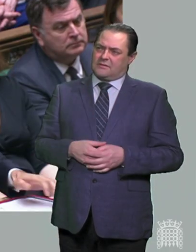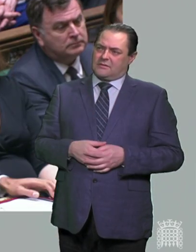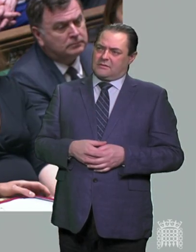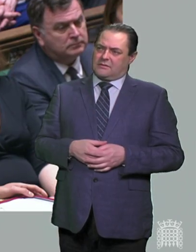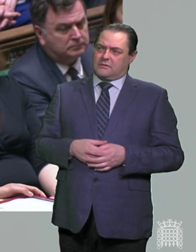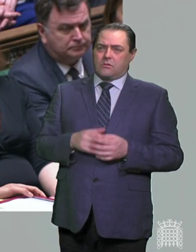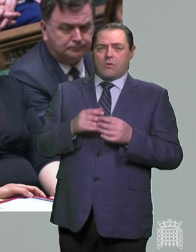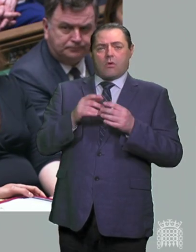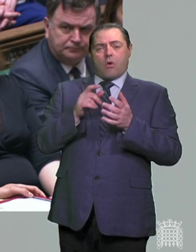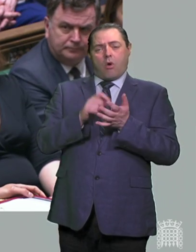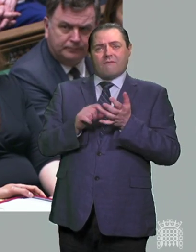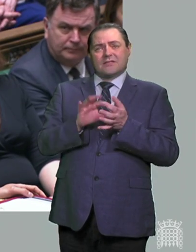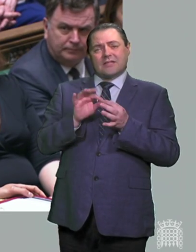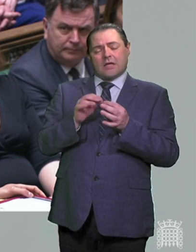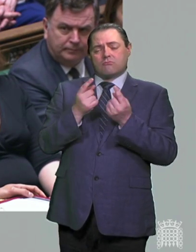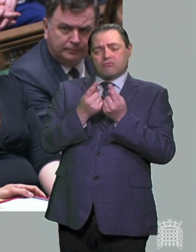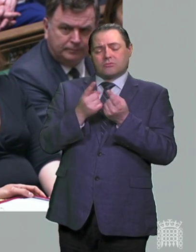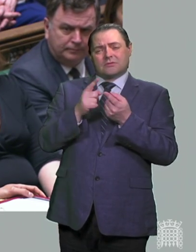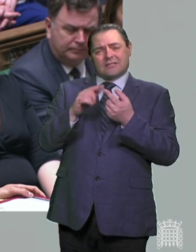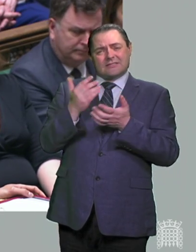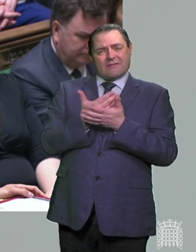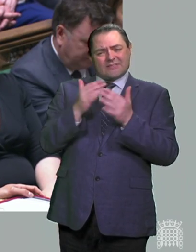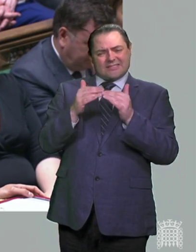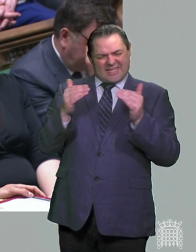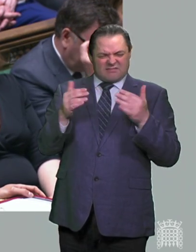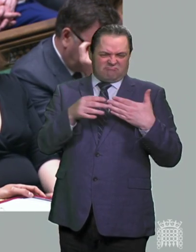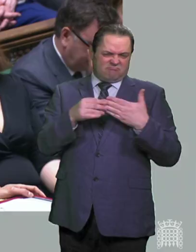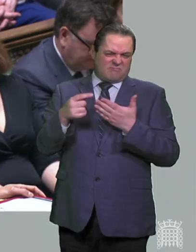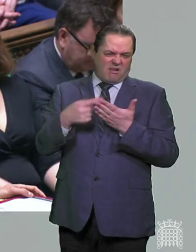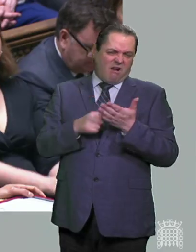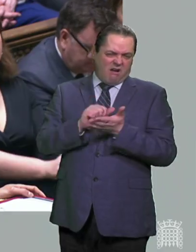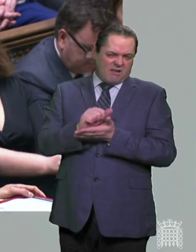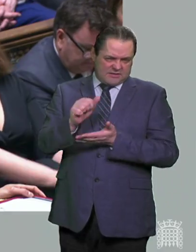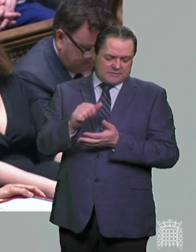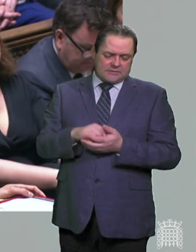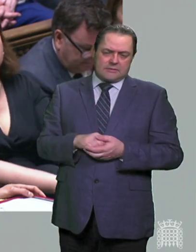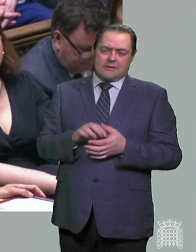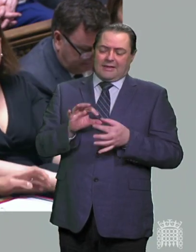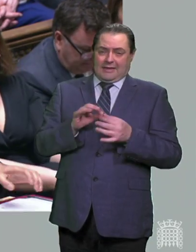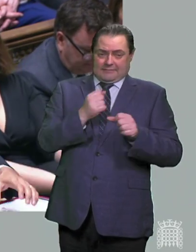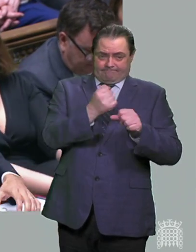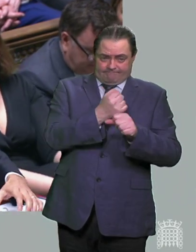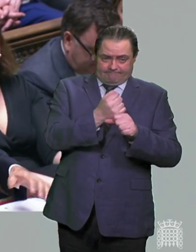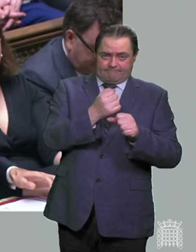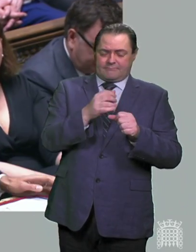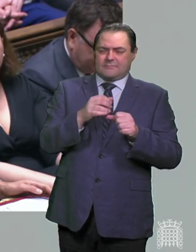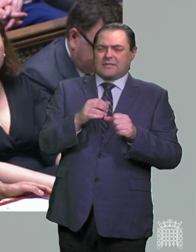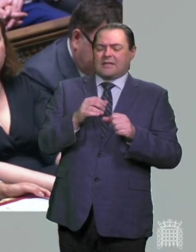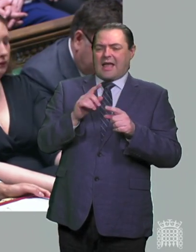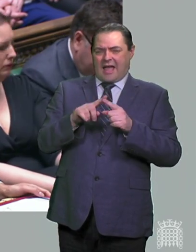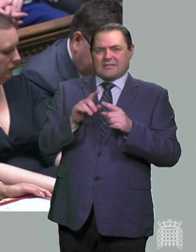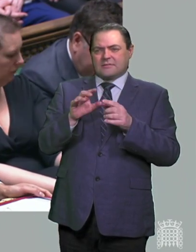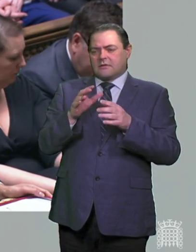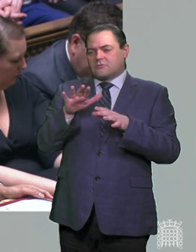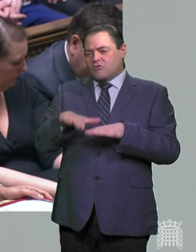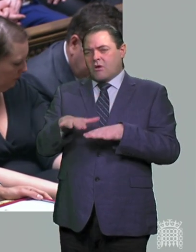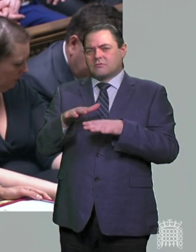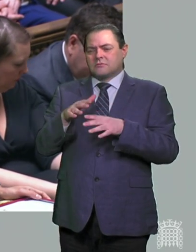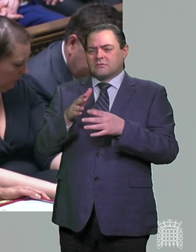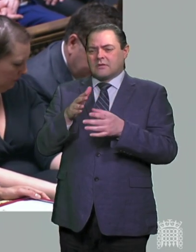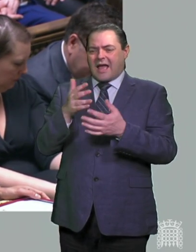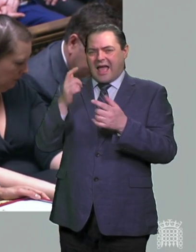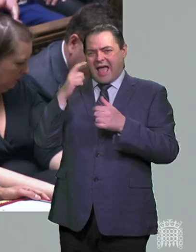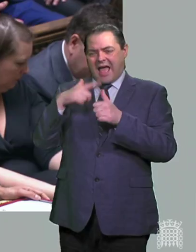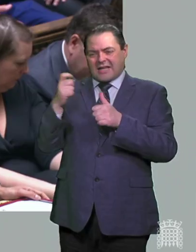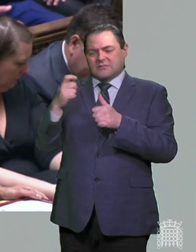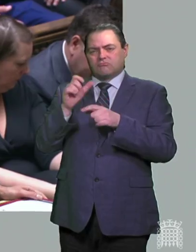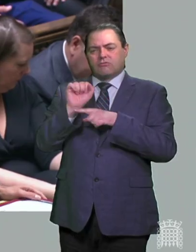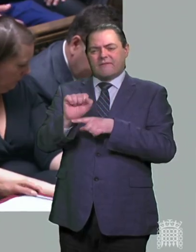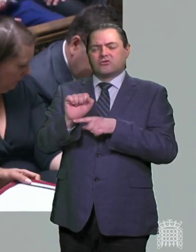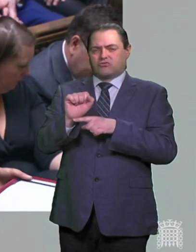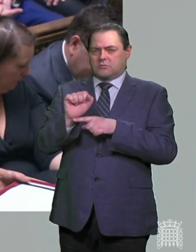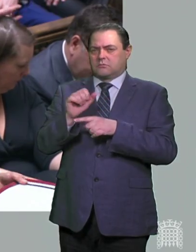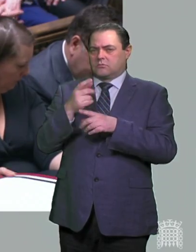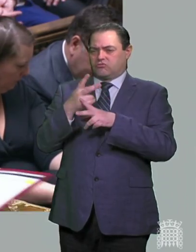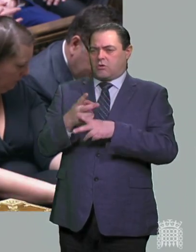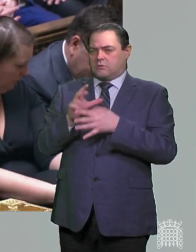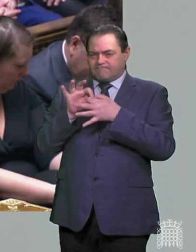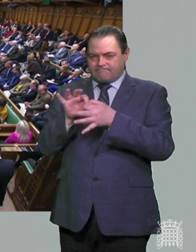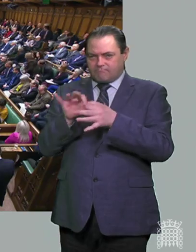The Office for Product and Safety Standards has published guidance for manufacturers on exactly that, and it is working with the Child Accident Prevention Trust to educate parents and childcare professionals on button battery safety.